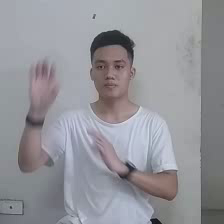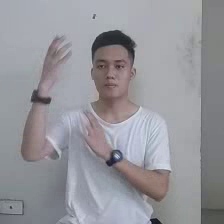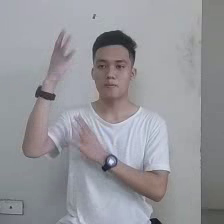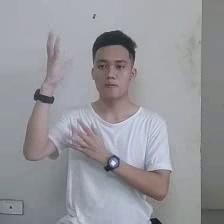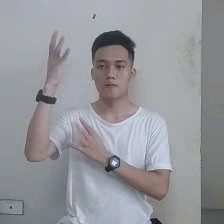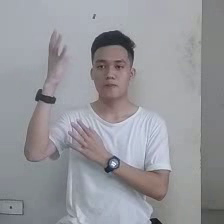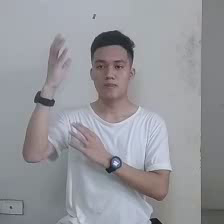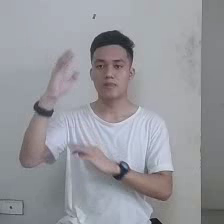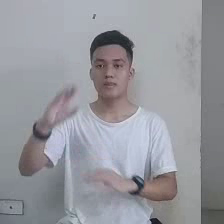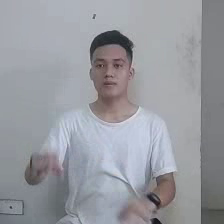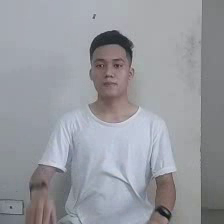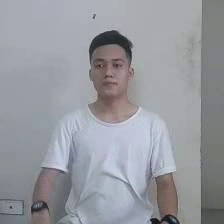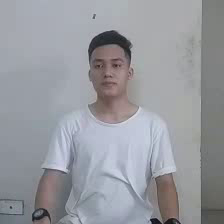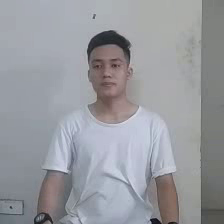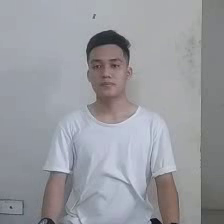Cho